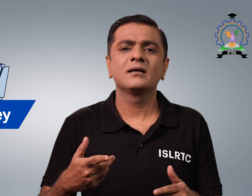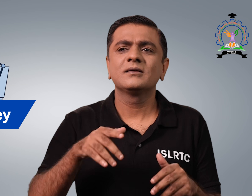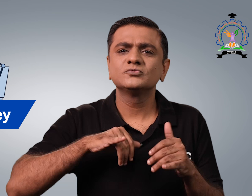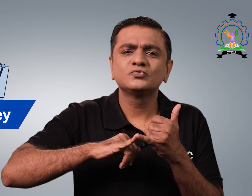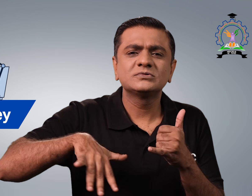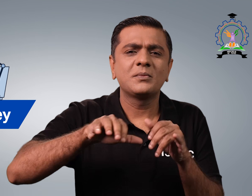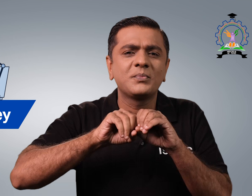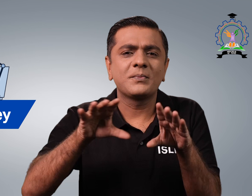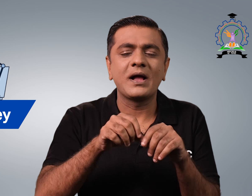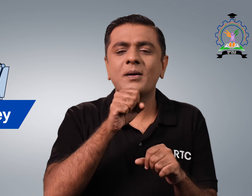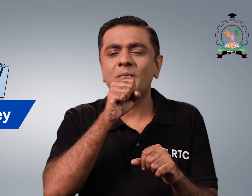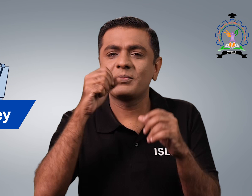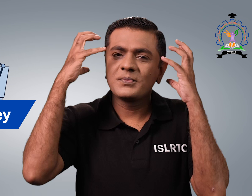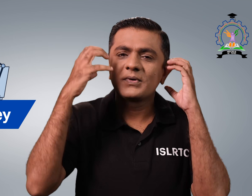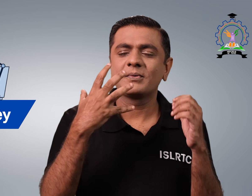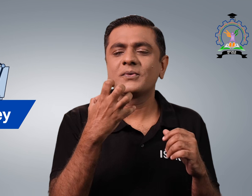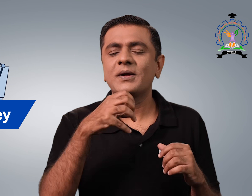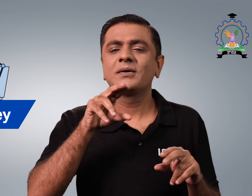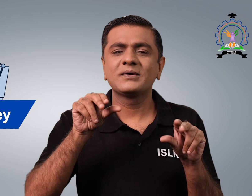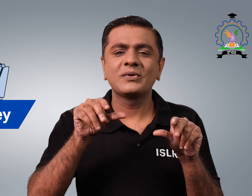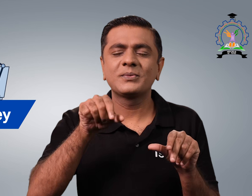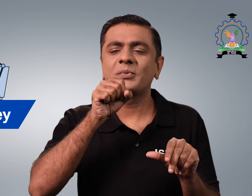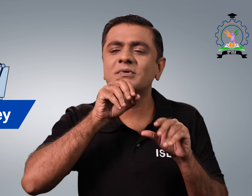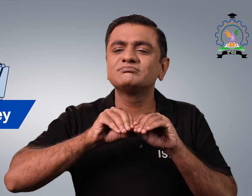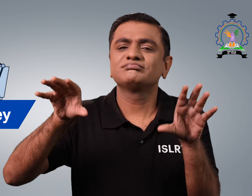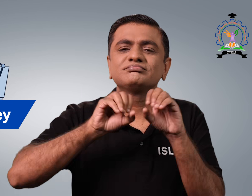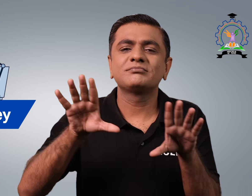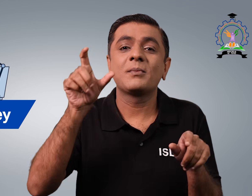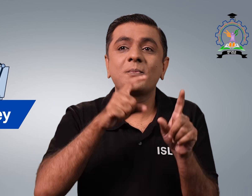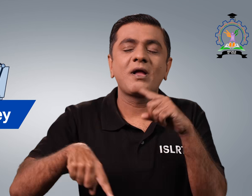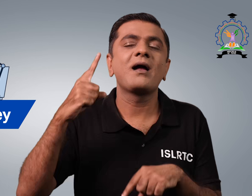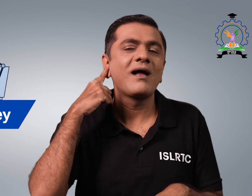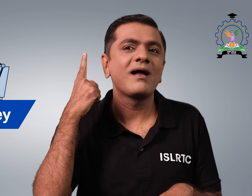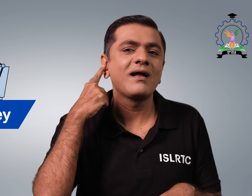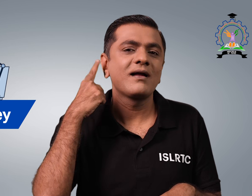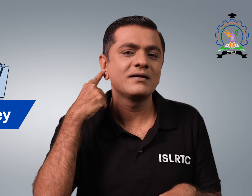An RJ hosts radio shows, plays music, and engages with listeners on air.